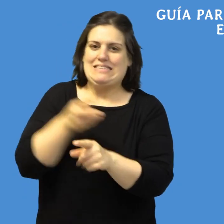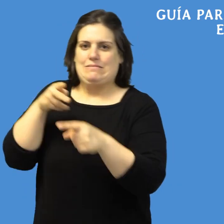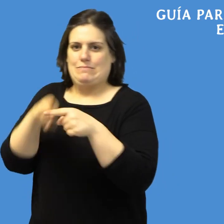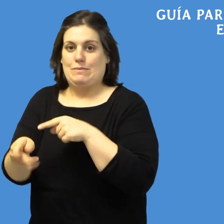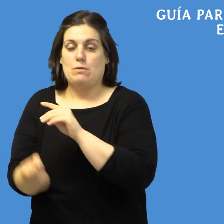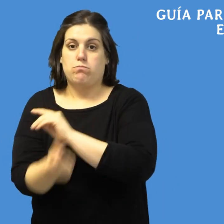evitar